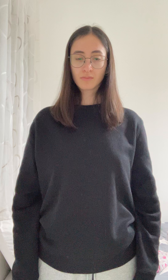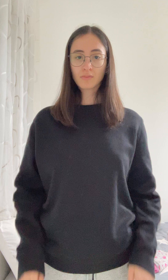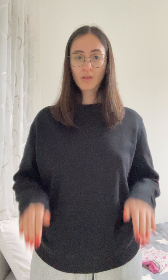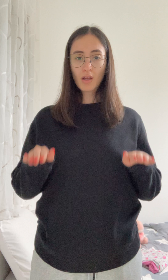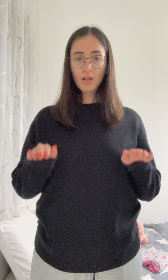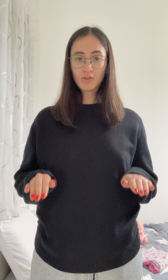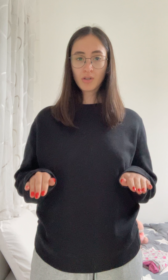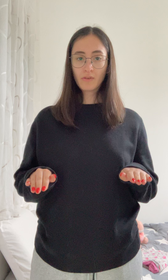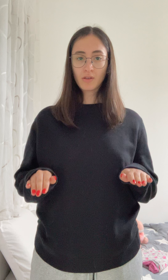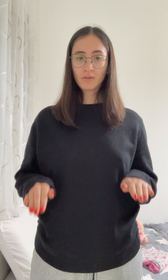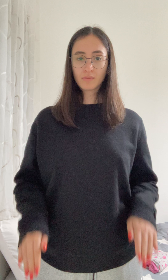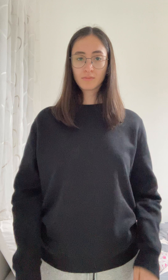לשבת